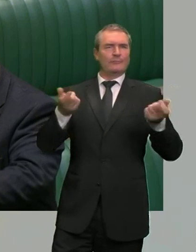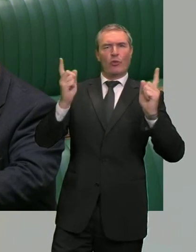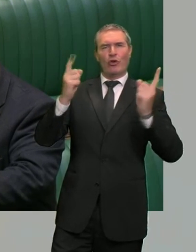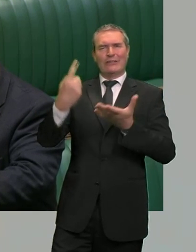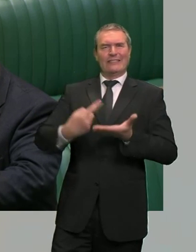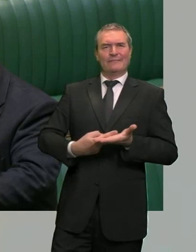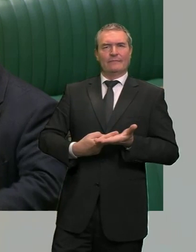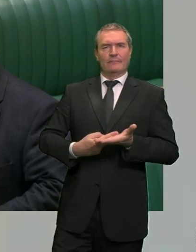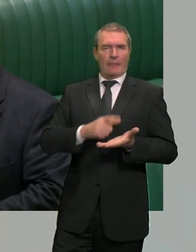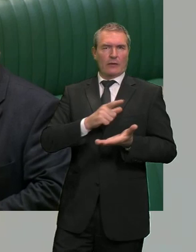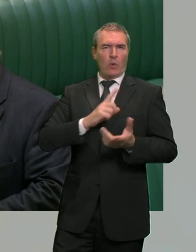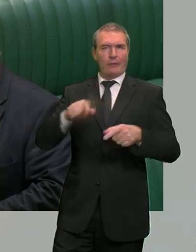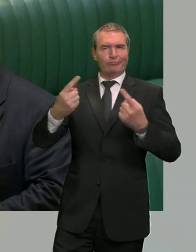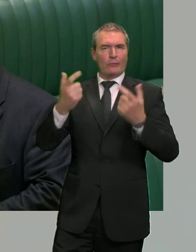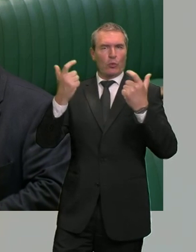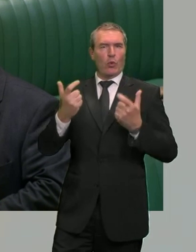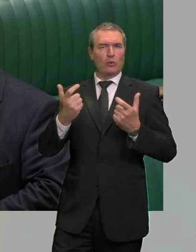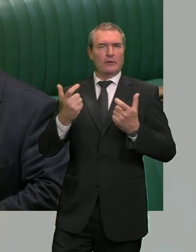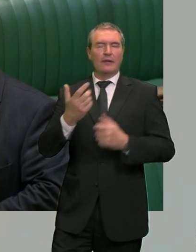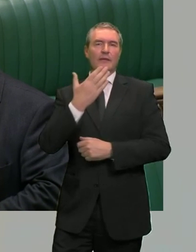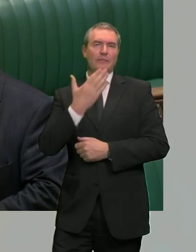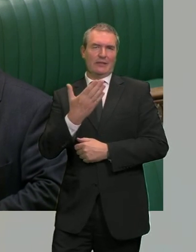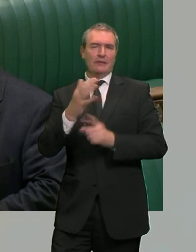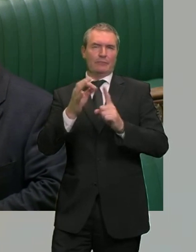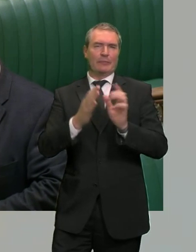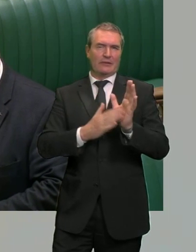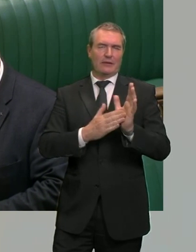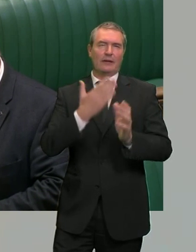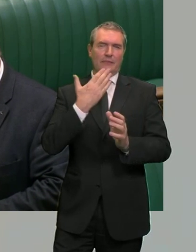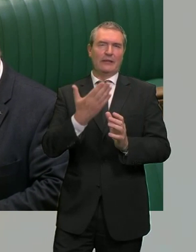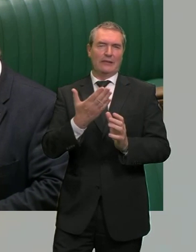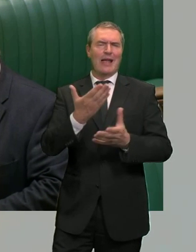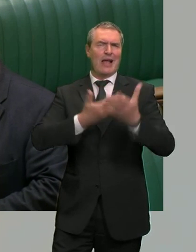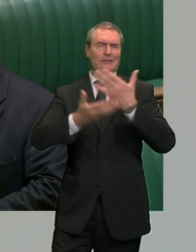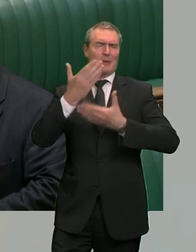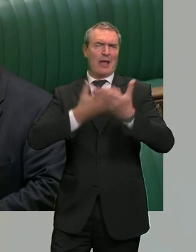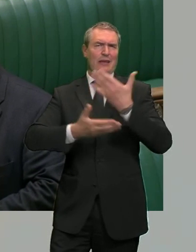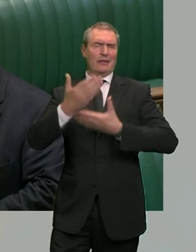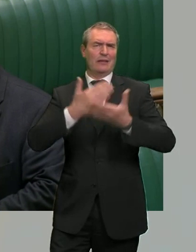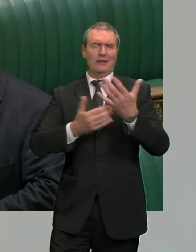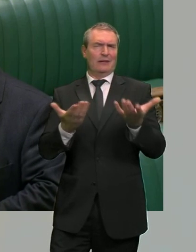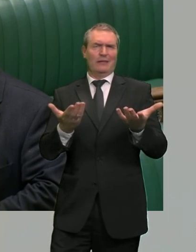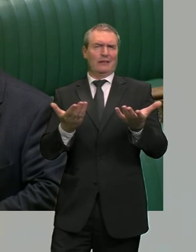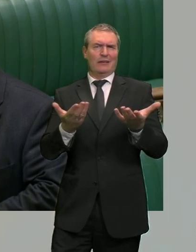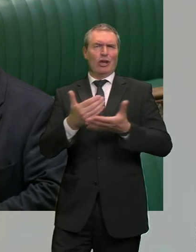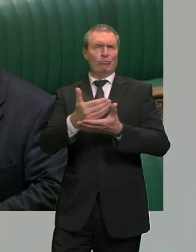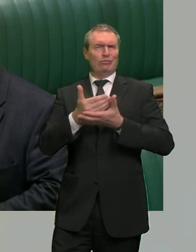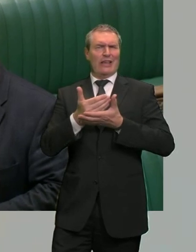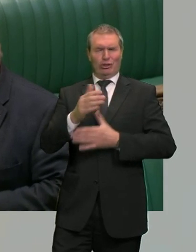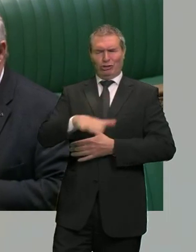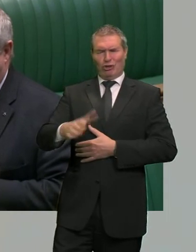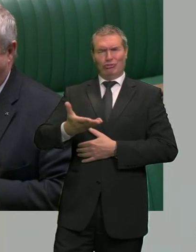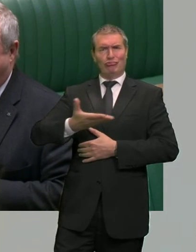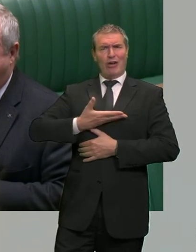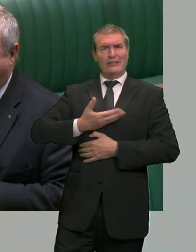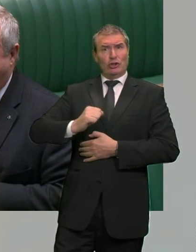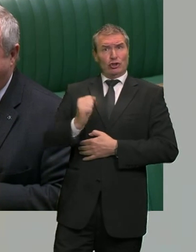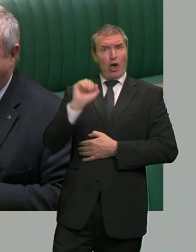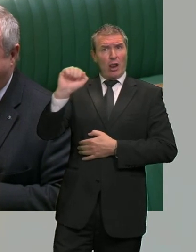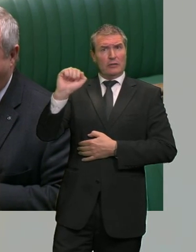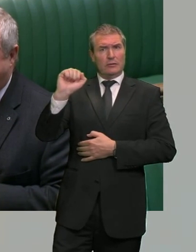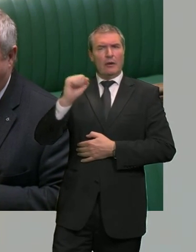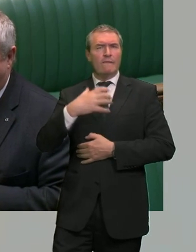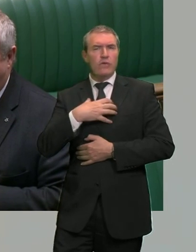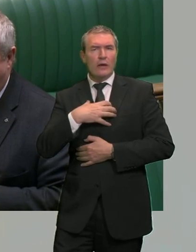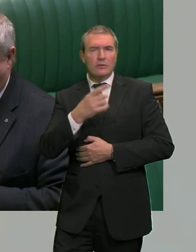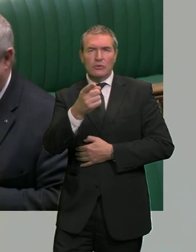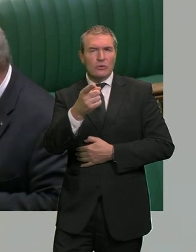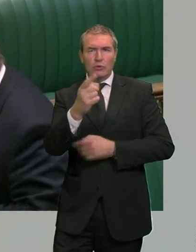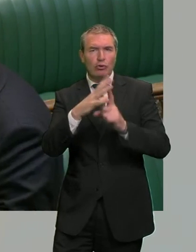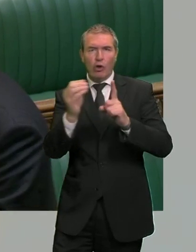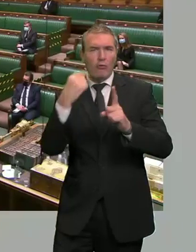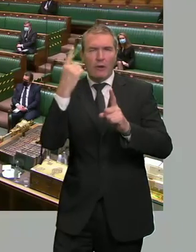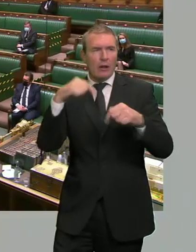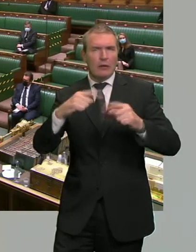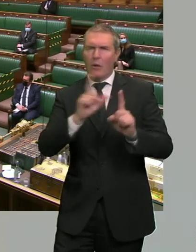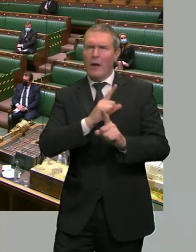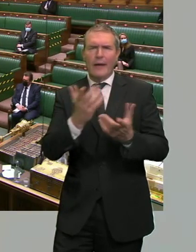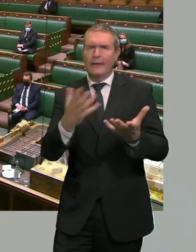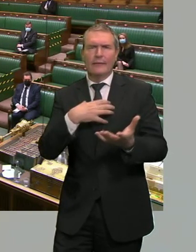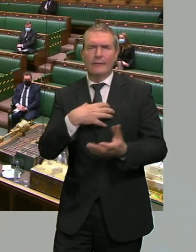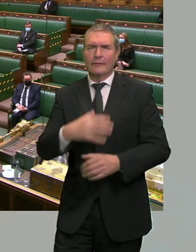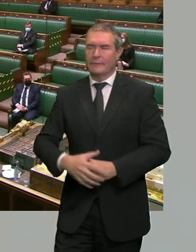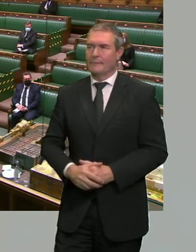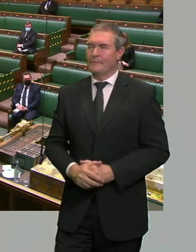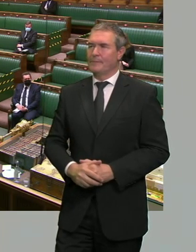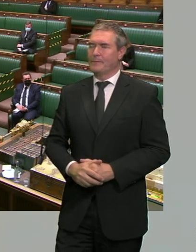So, Prime Minister, can you do everyone a favour by explaining how protecting children’s rights in Scotland threatens the Tory Government in London?